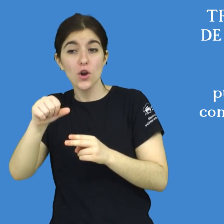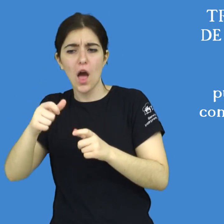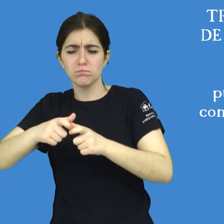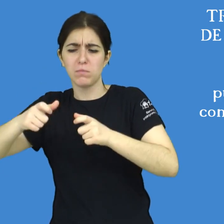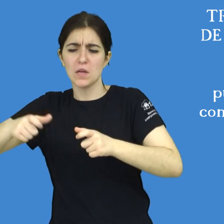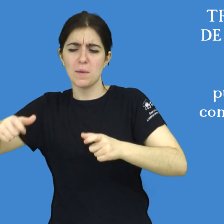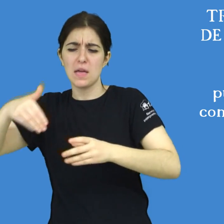incrementar